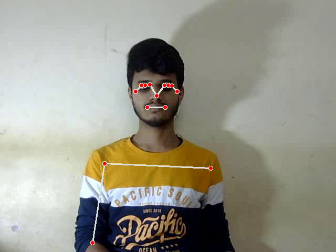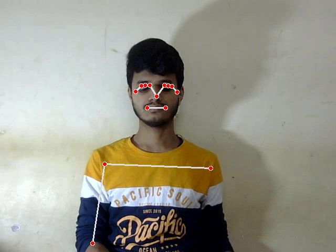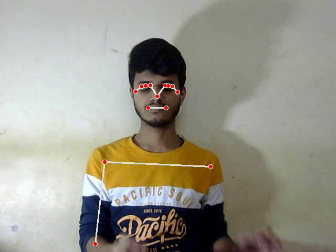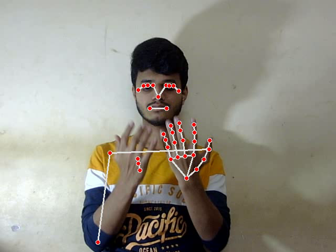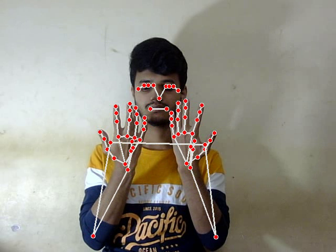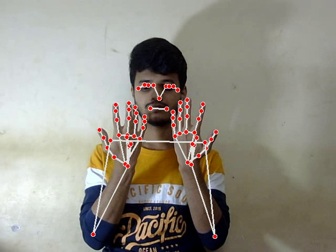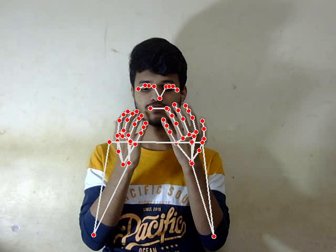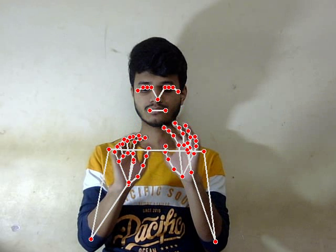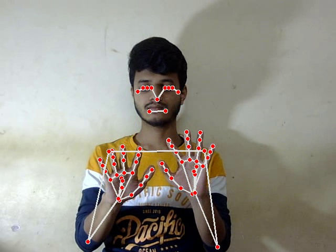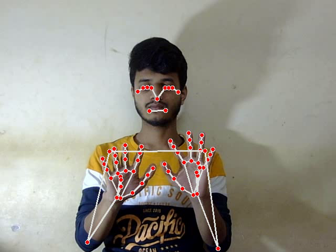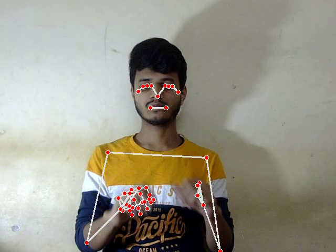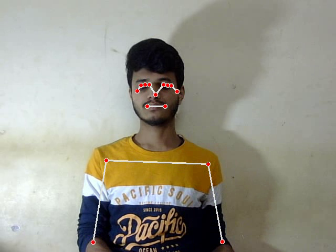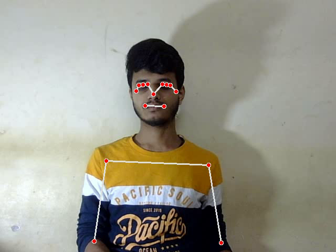finish